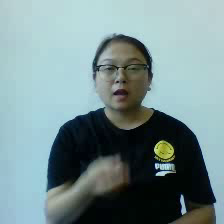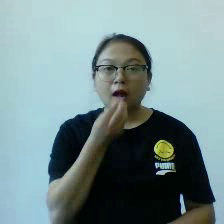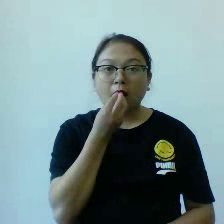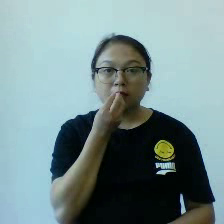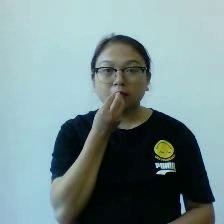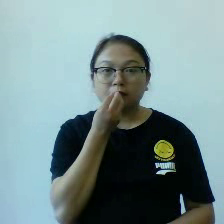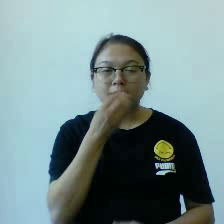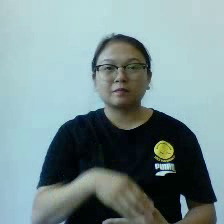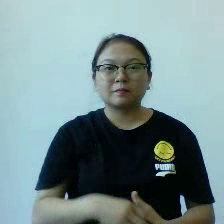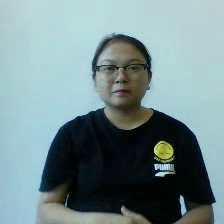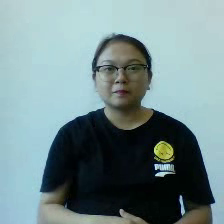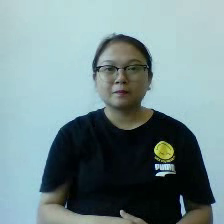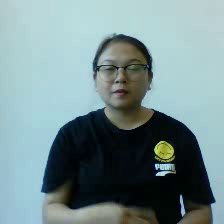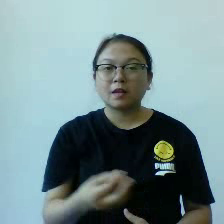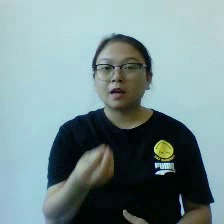Ăn